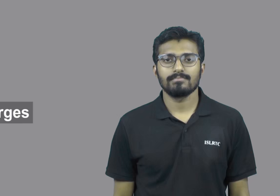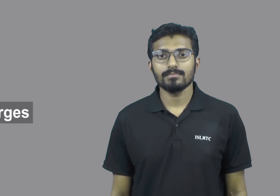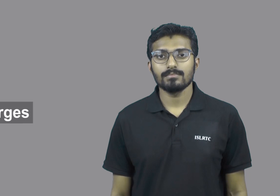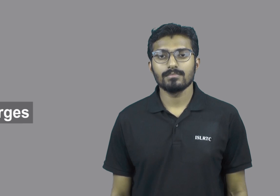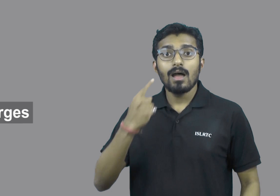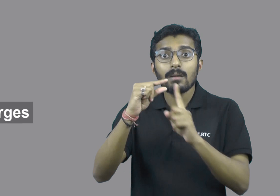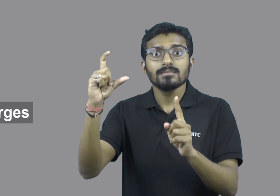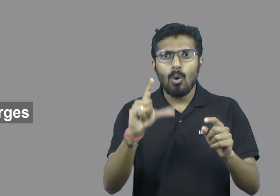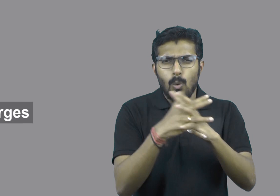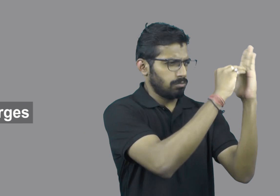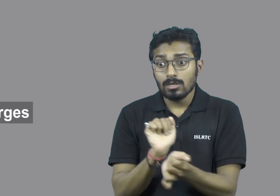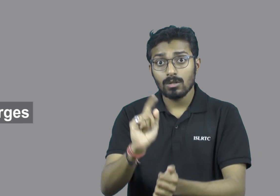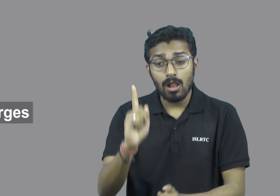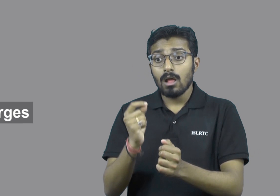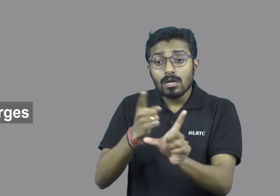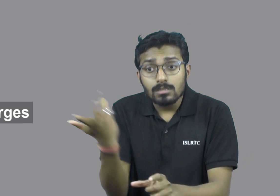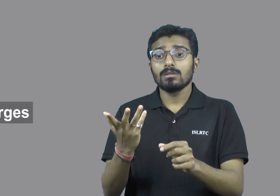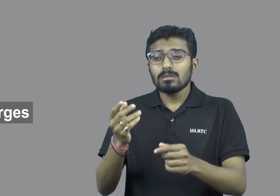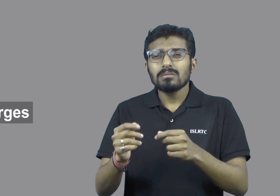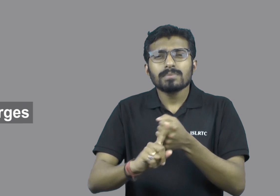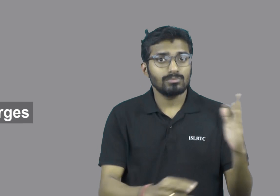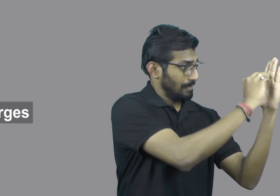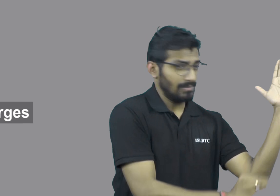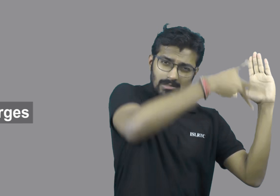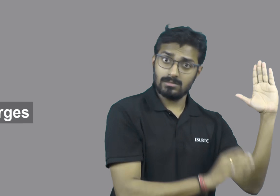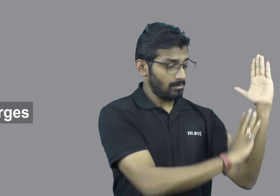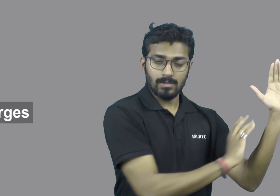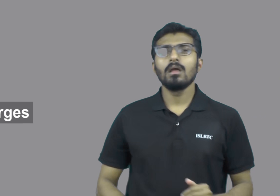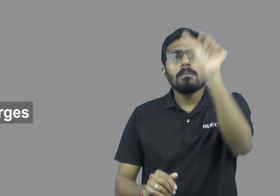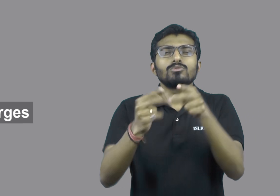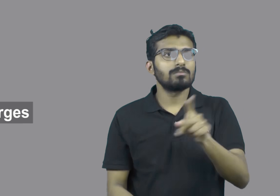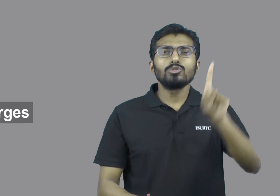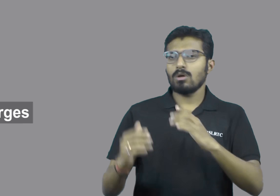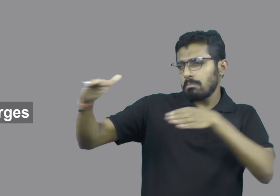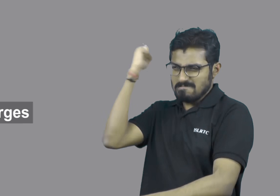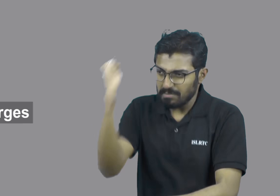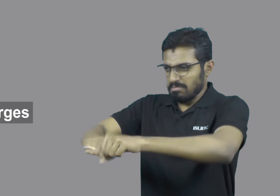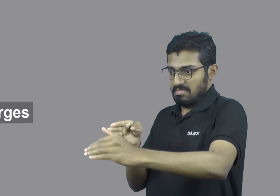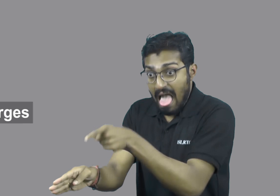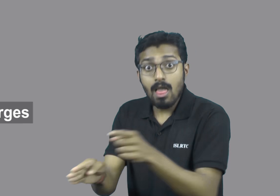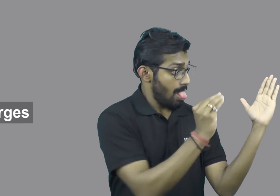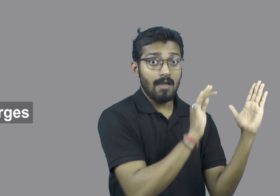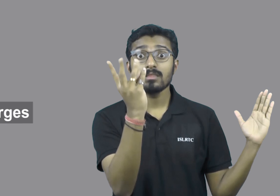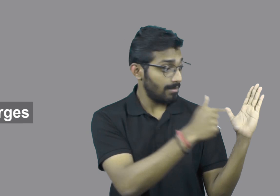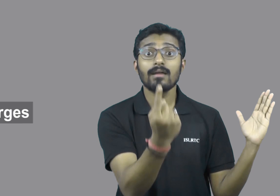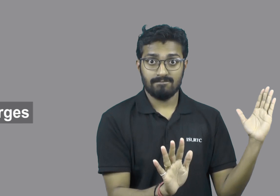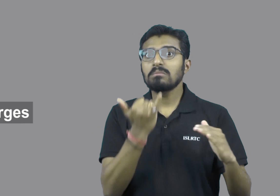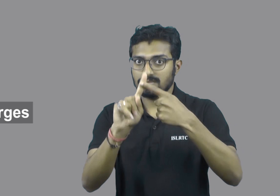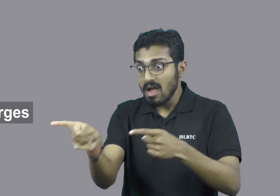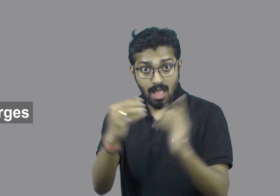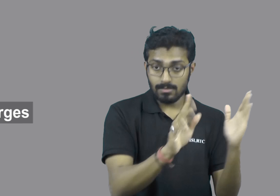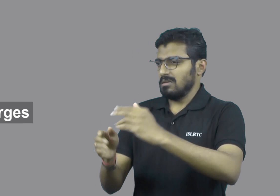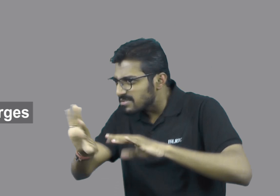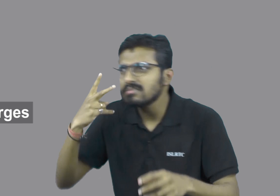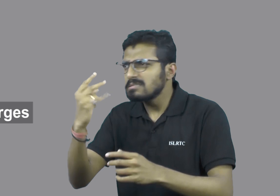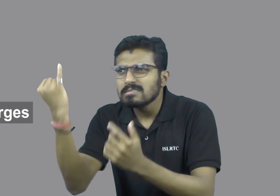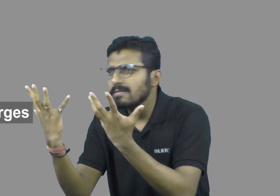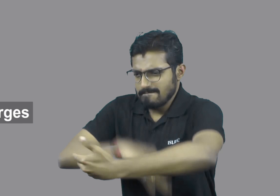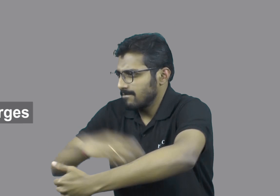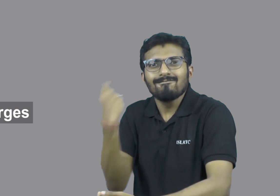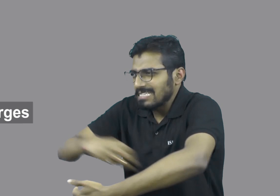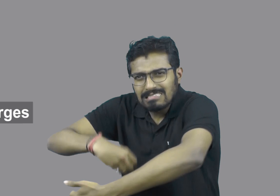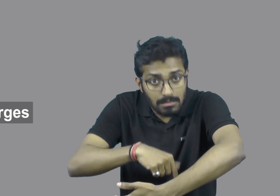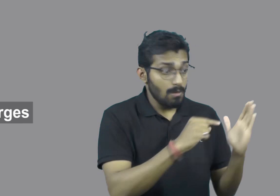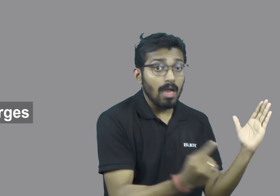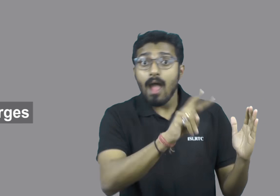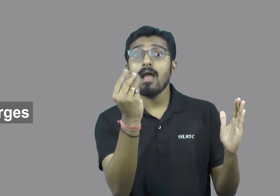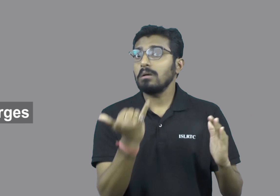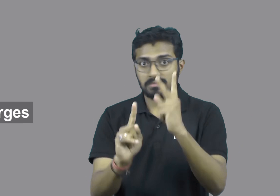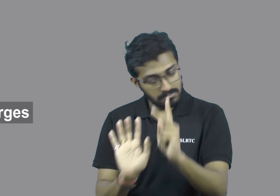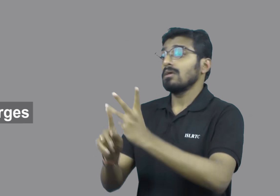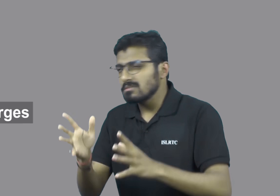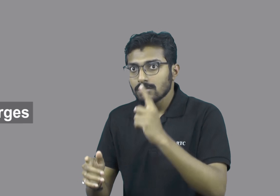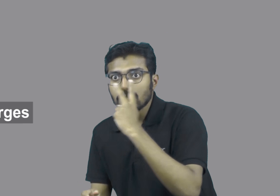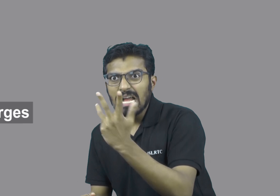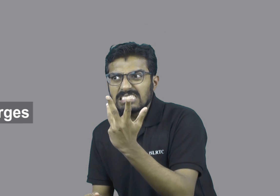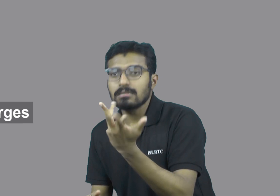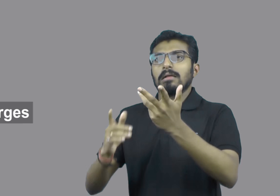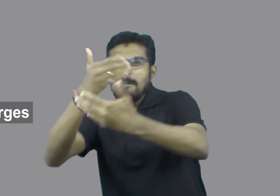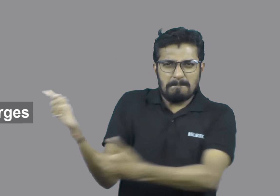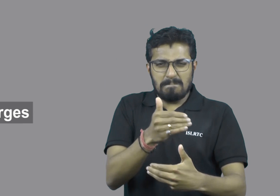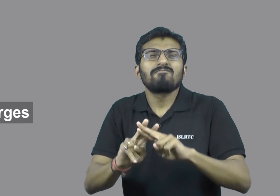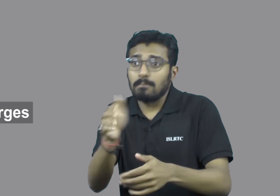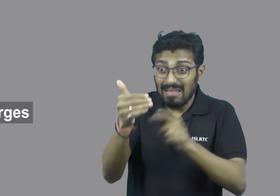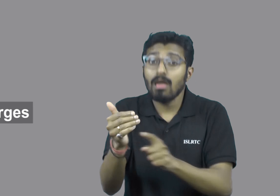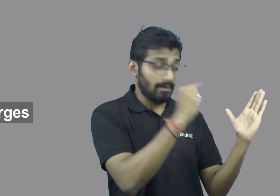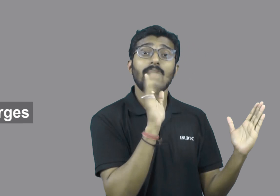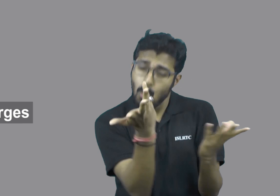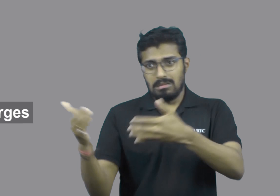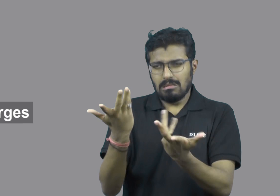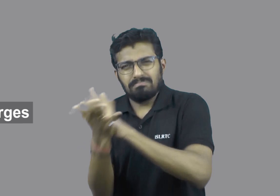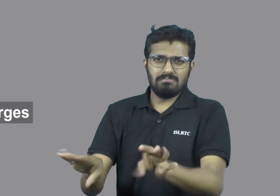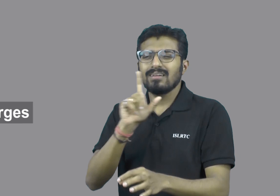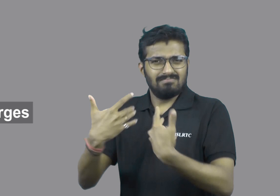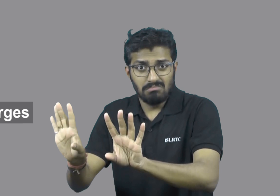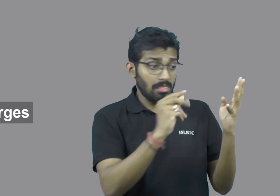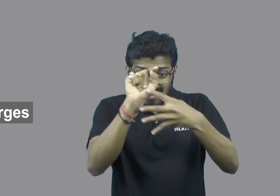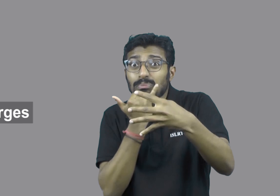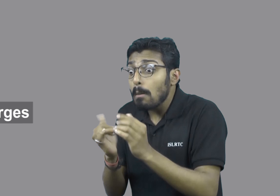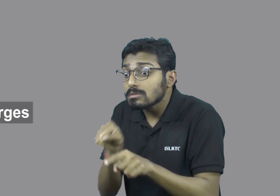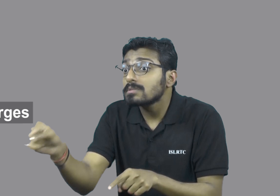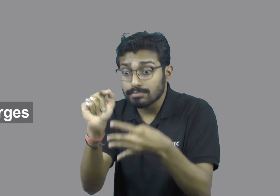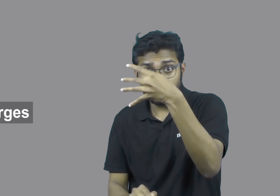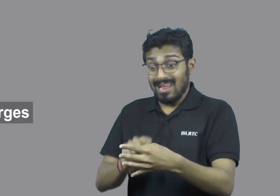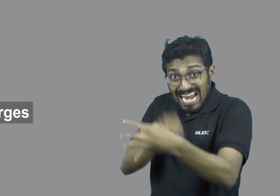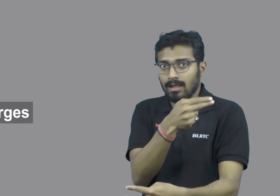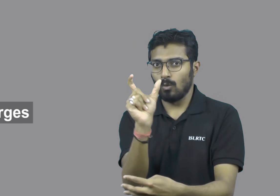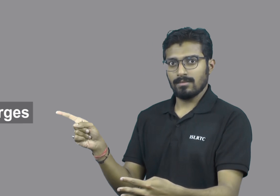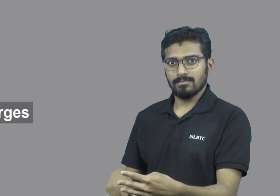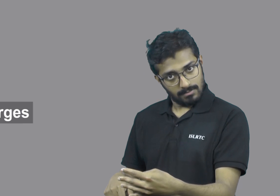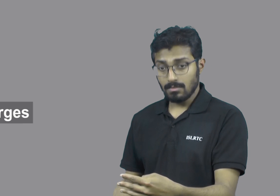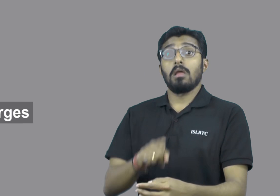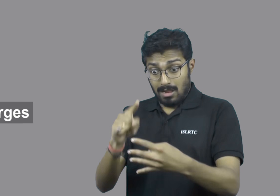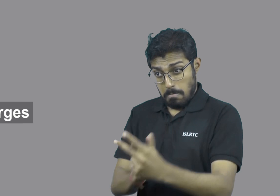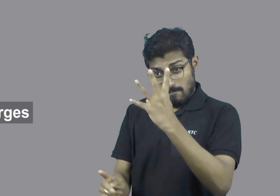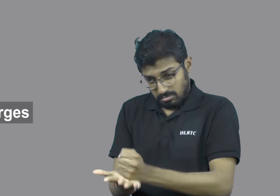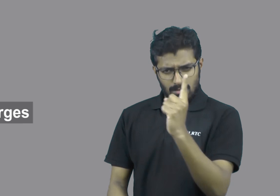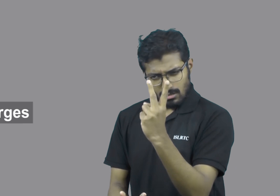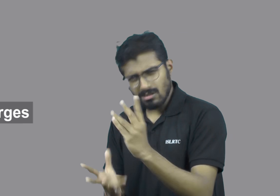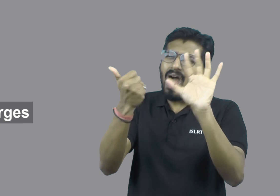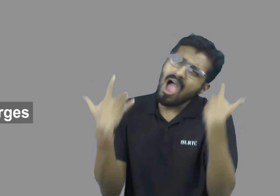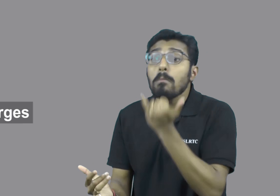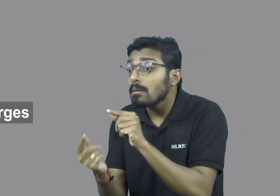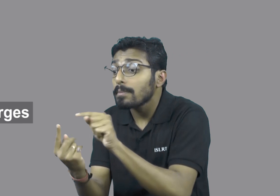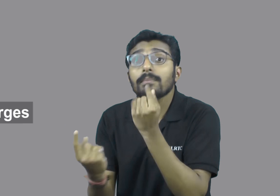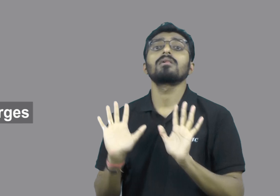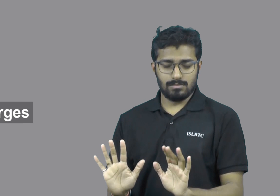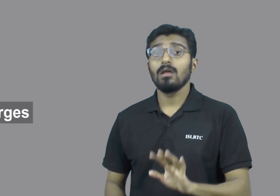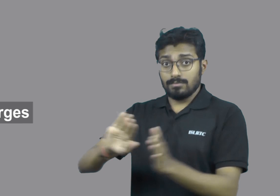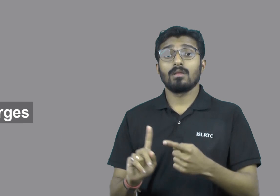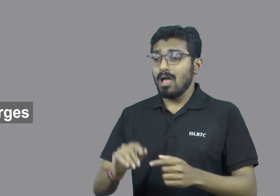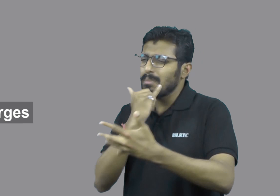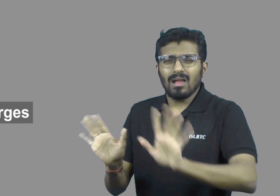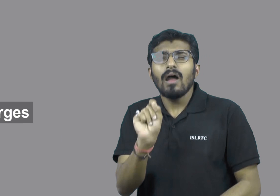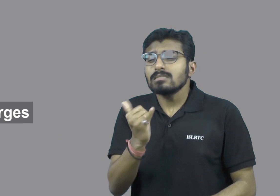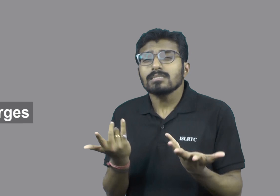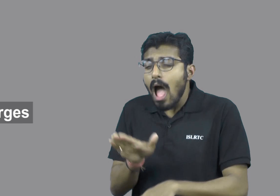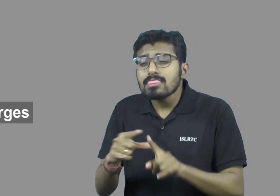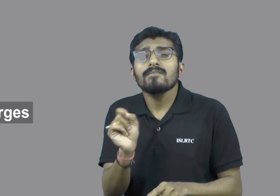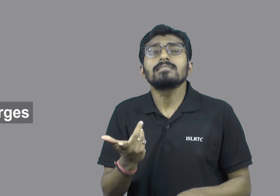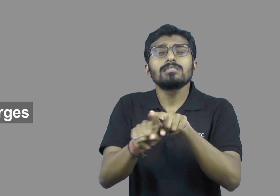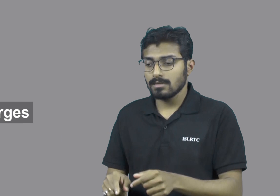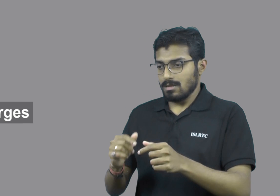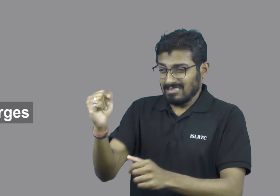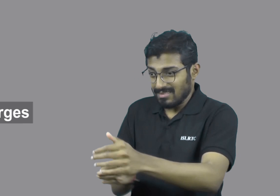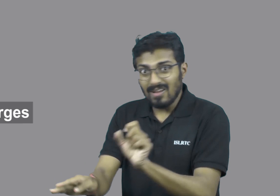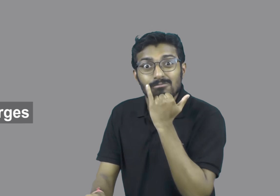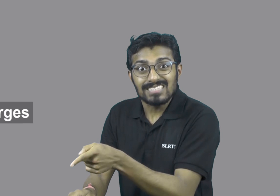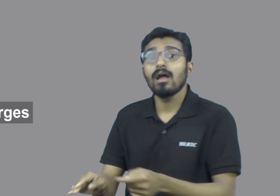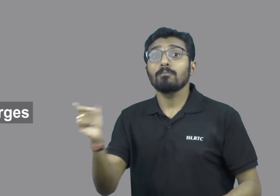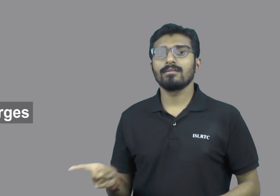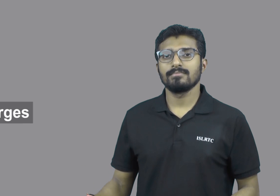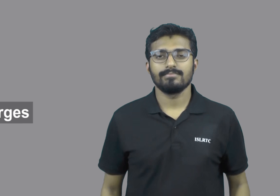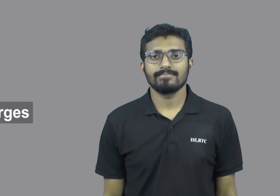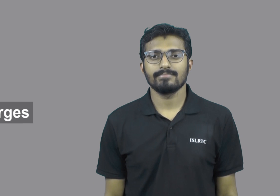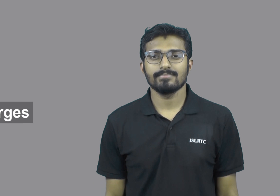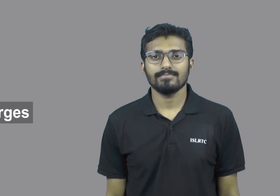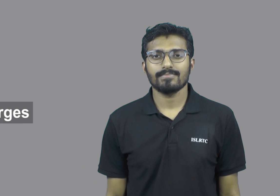Charges First Charge